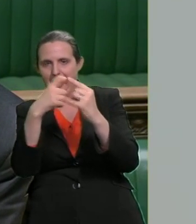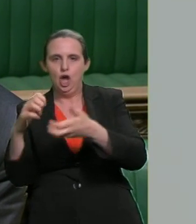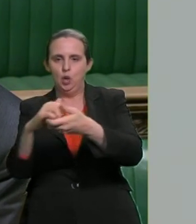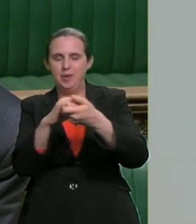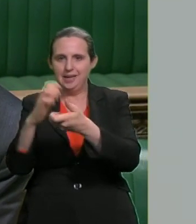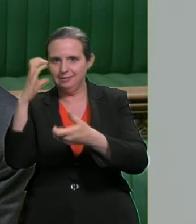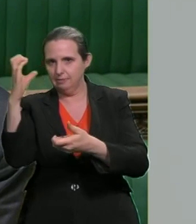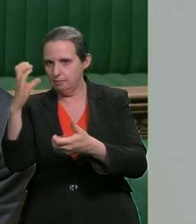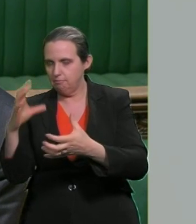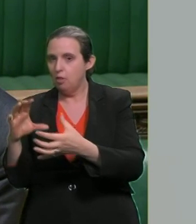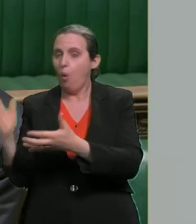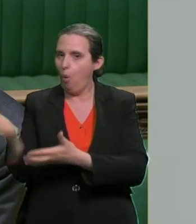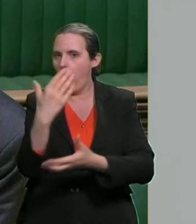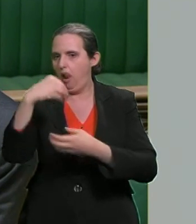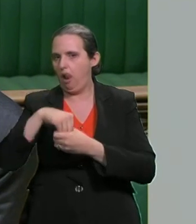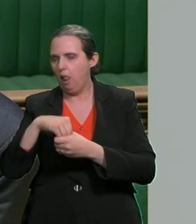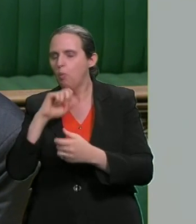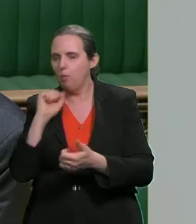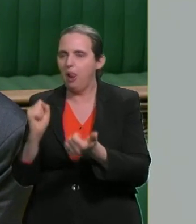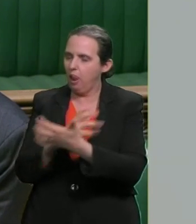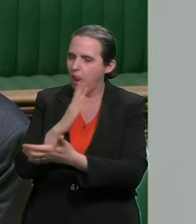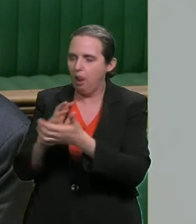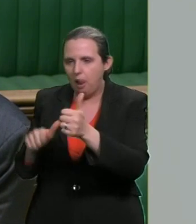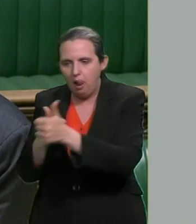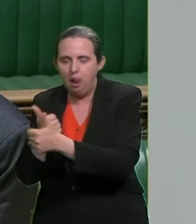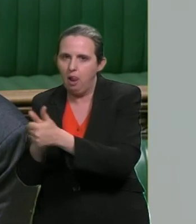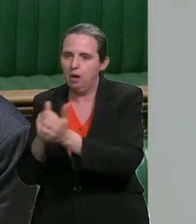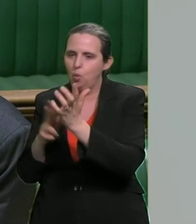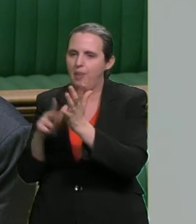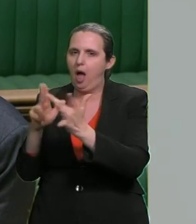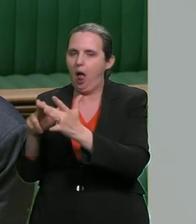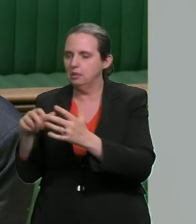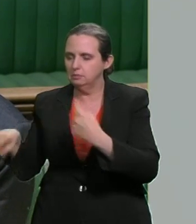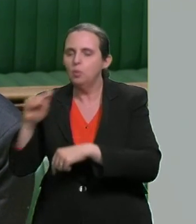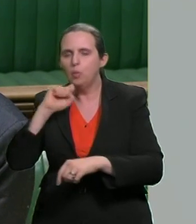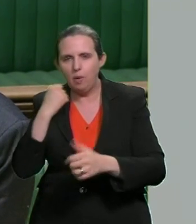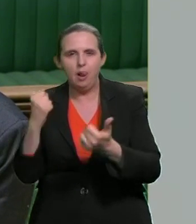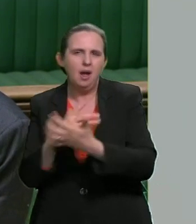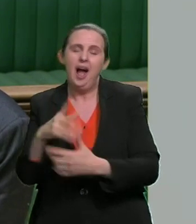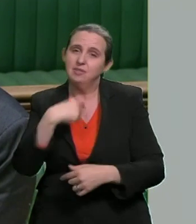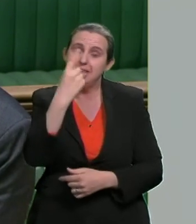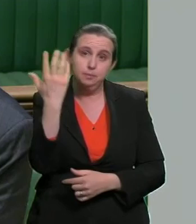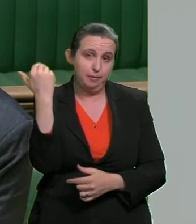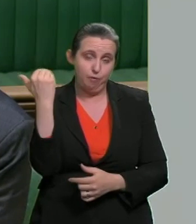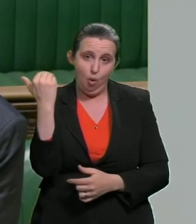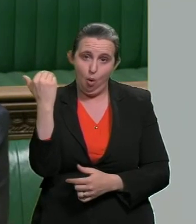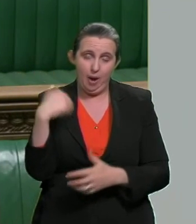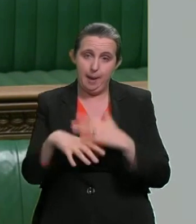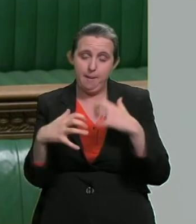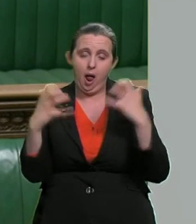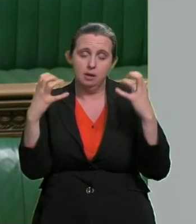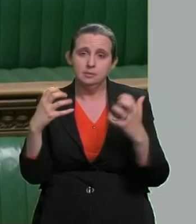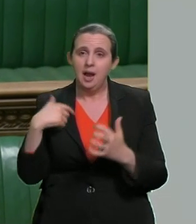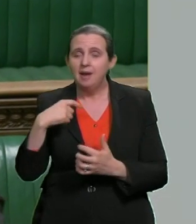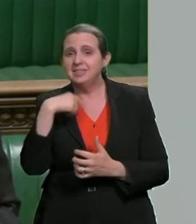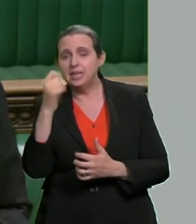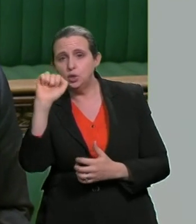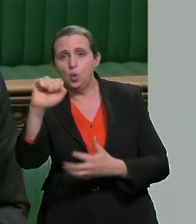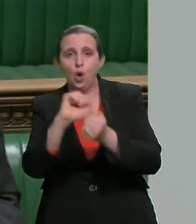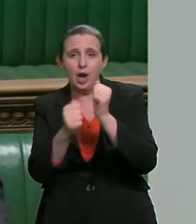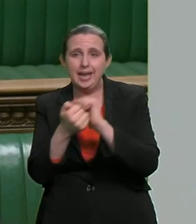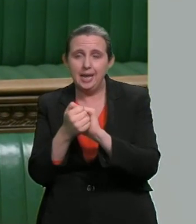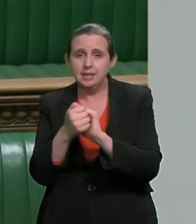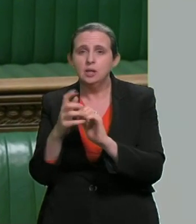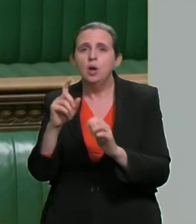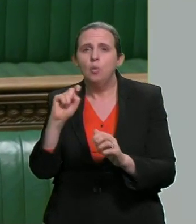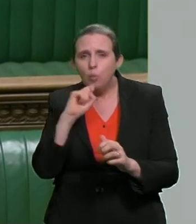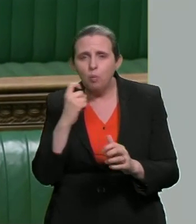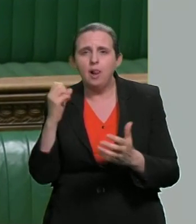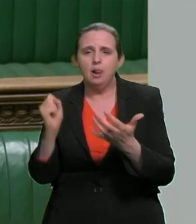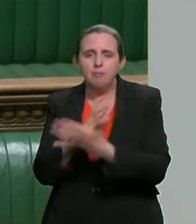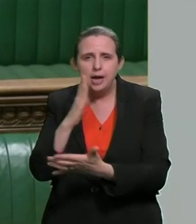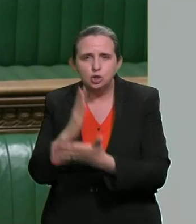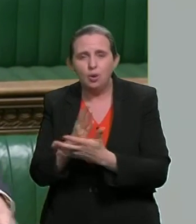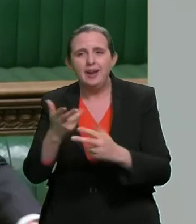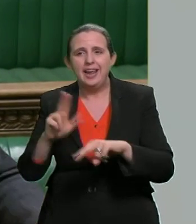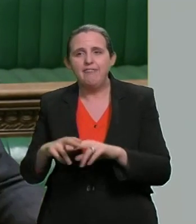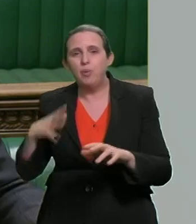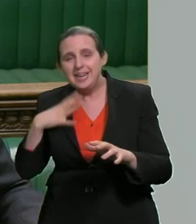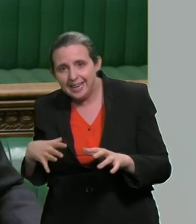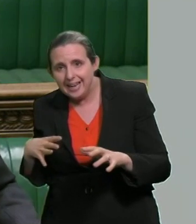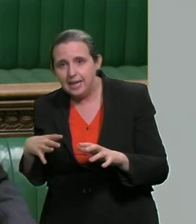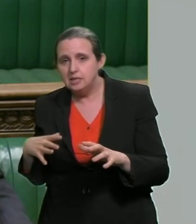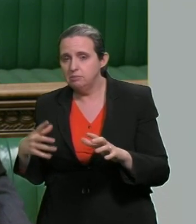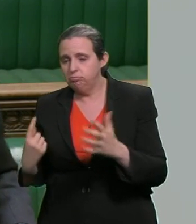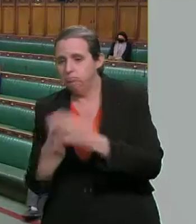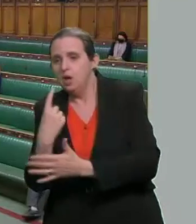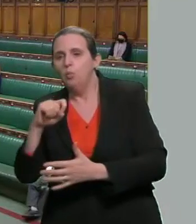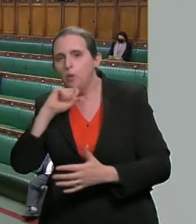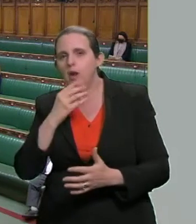We will do everything we can to ensure that that is the case, including, as I have said in the Chamber before and to the honourable Gentleman’s colleagues, invoking article 16 of the protocol, if necessary.